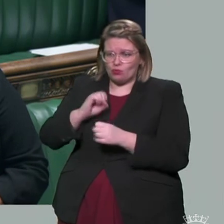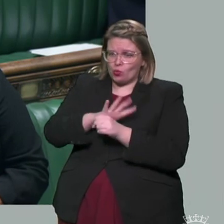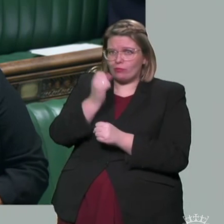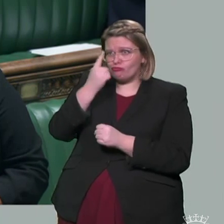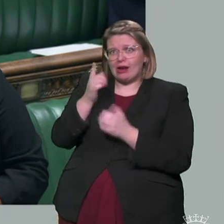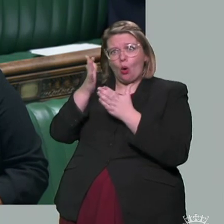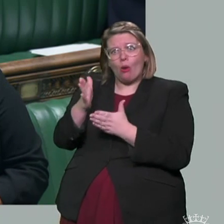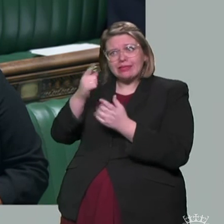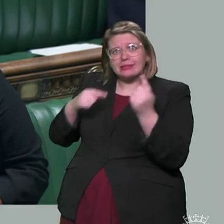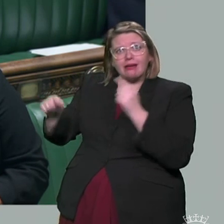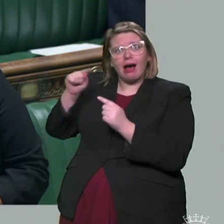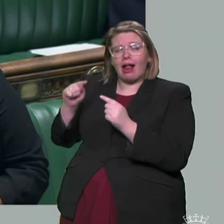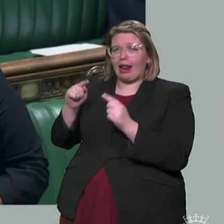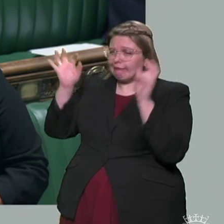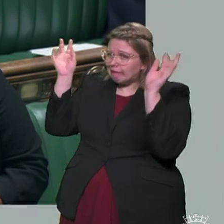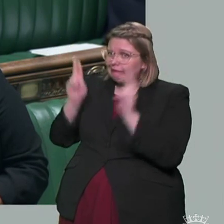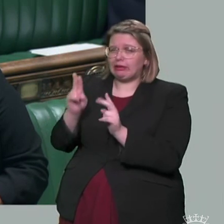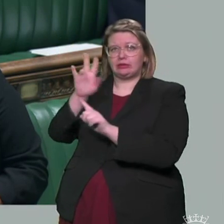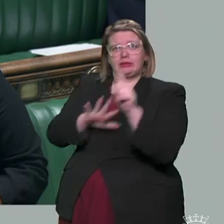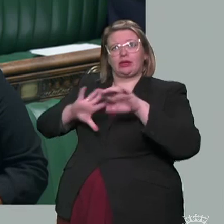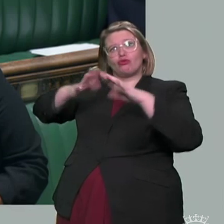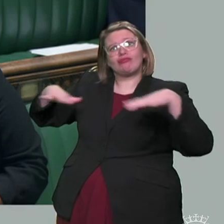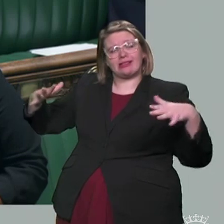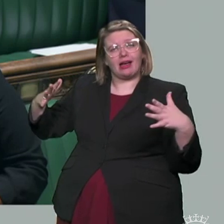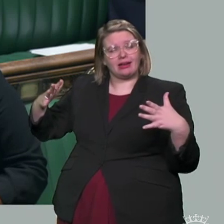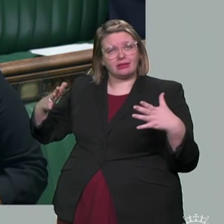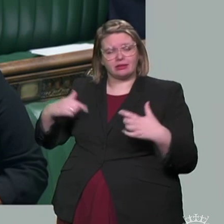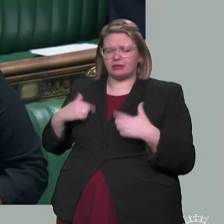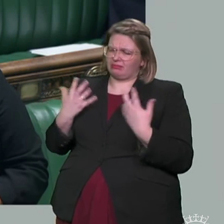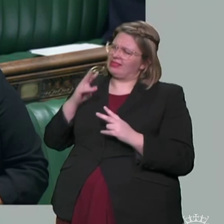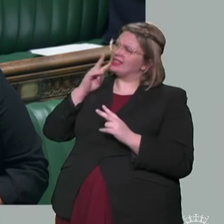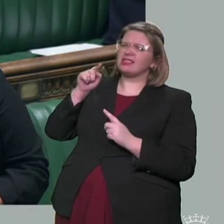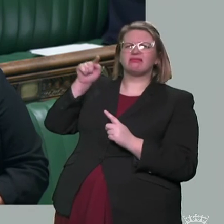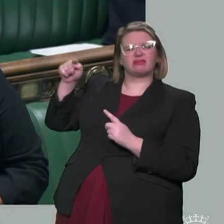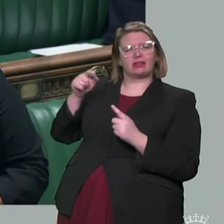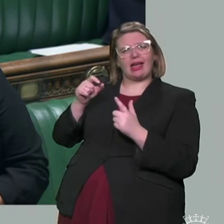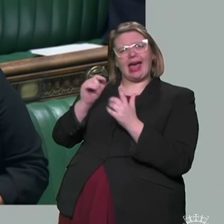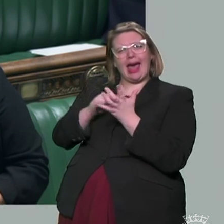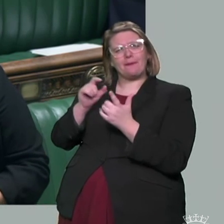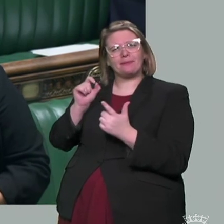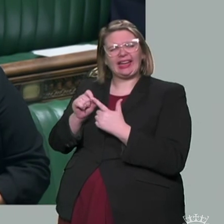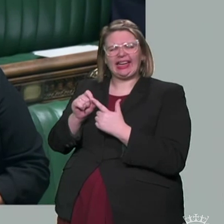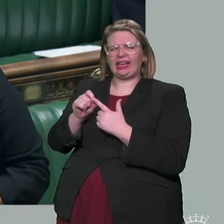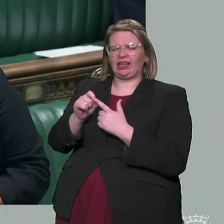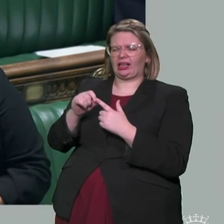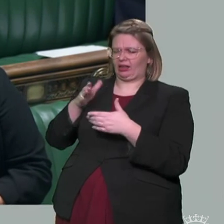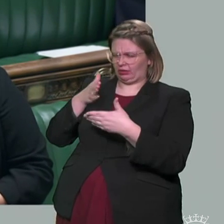It matters because, as things stand, Parliament is excluding MPs and disenfranchising their constituents.